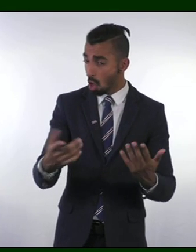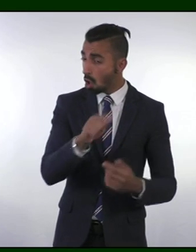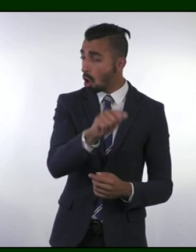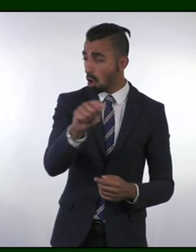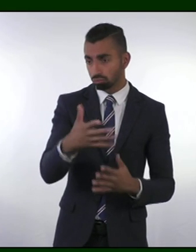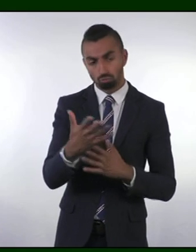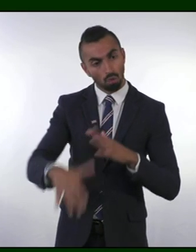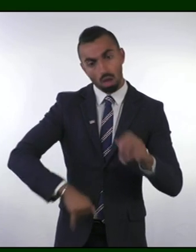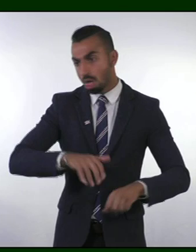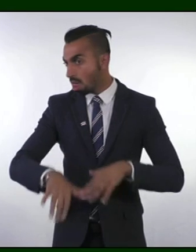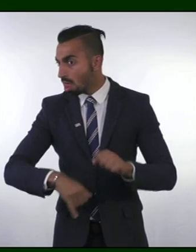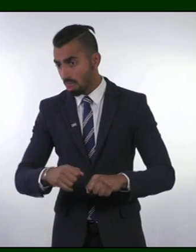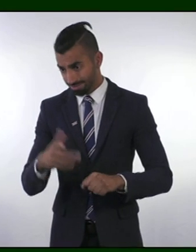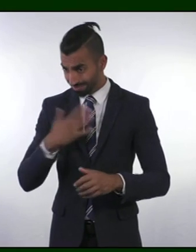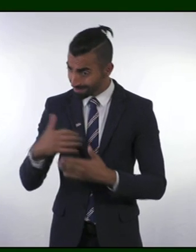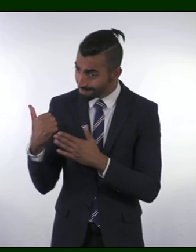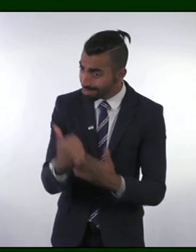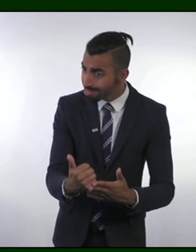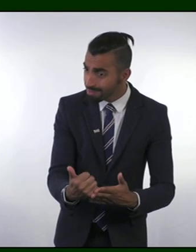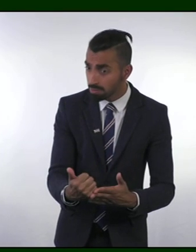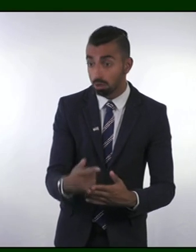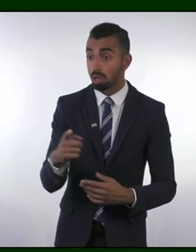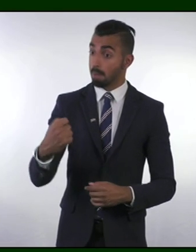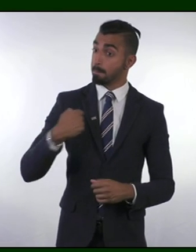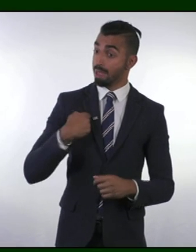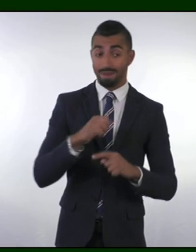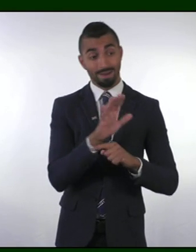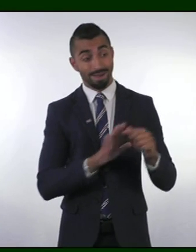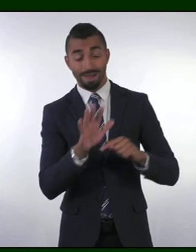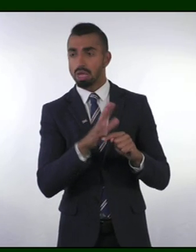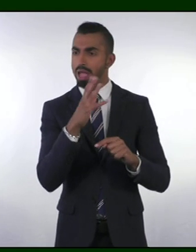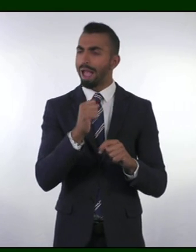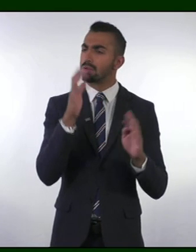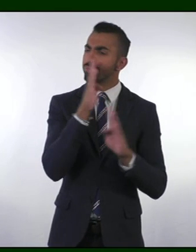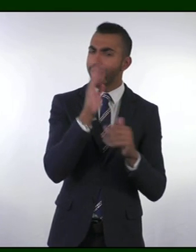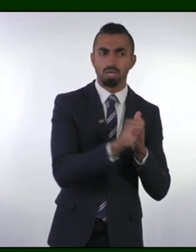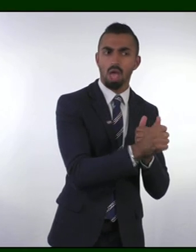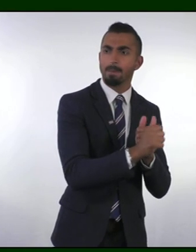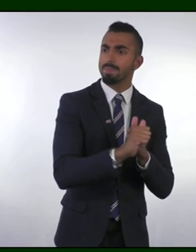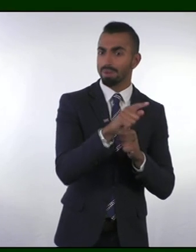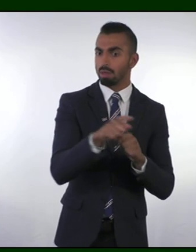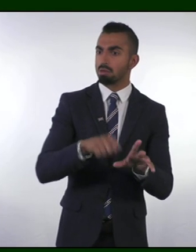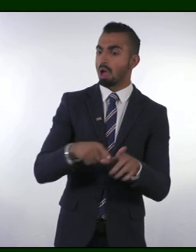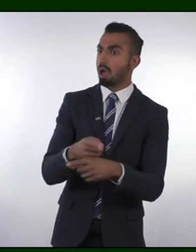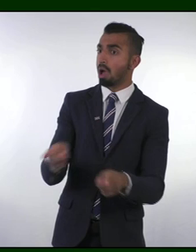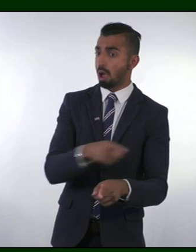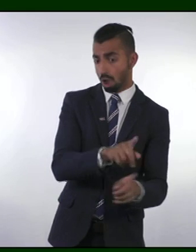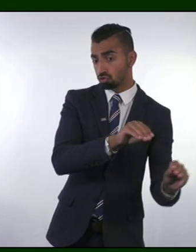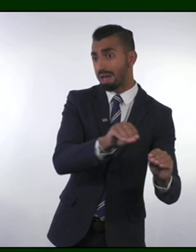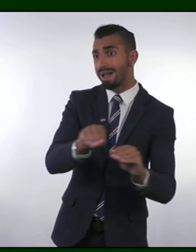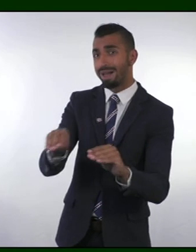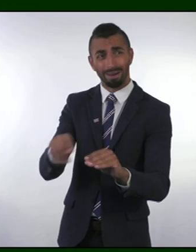Private trainers, including some in my constituency, are struggling to maintain their existence.